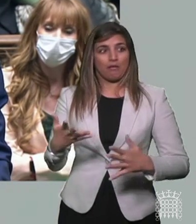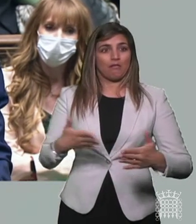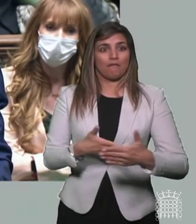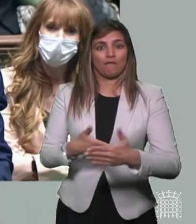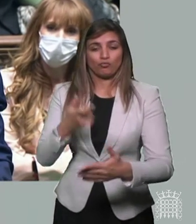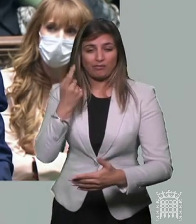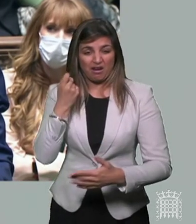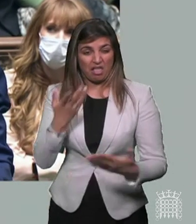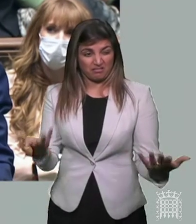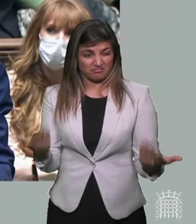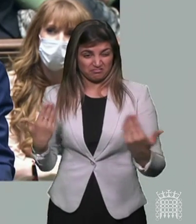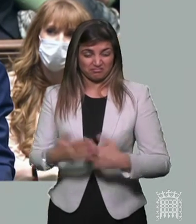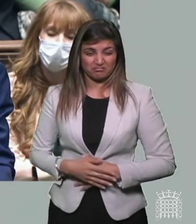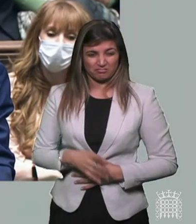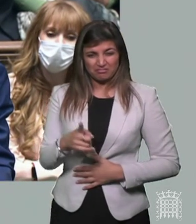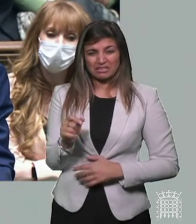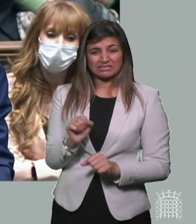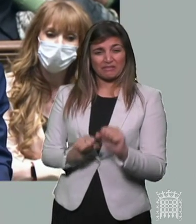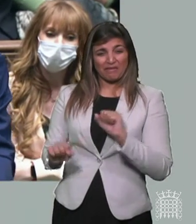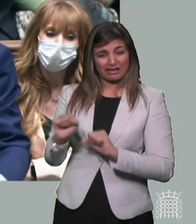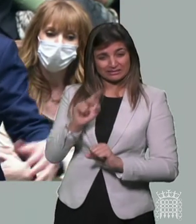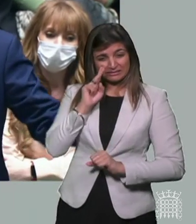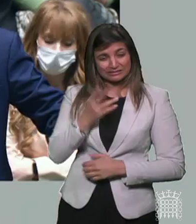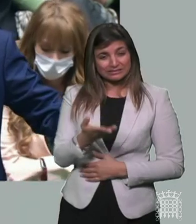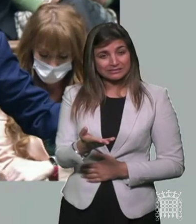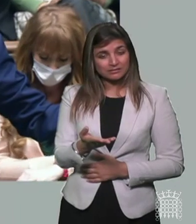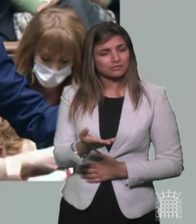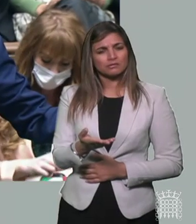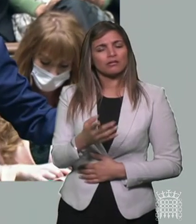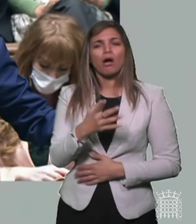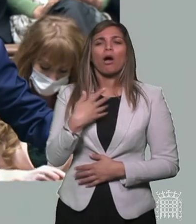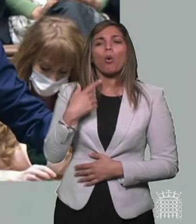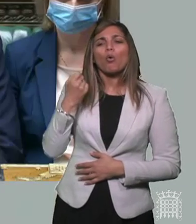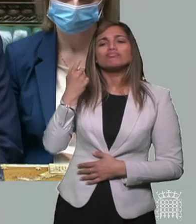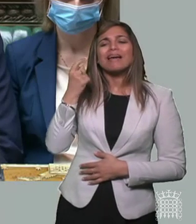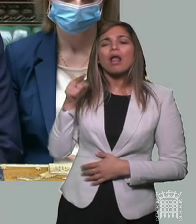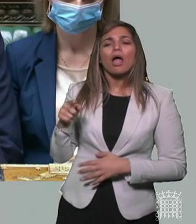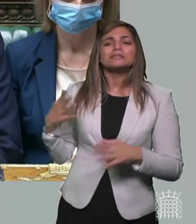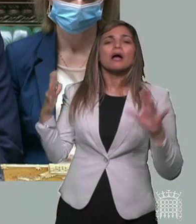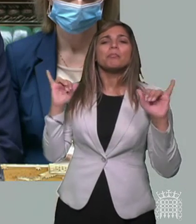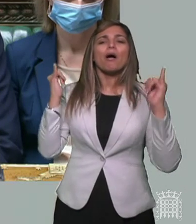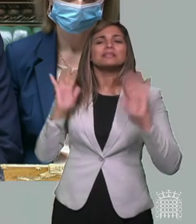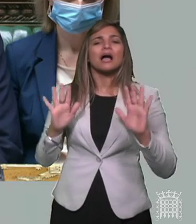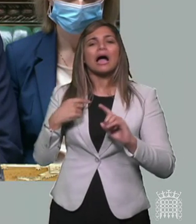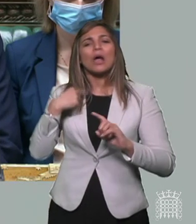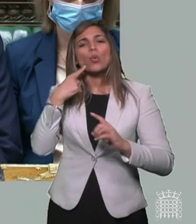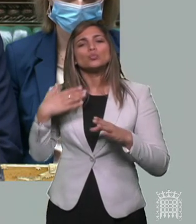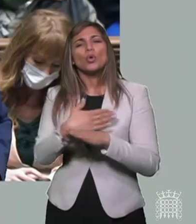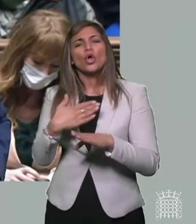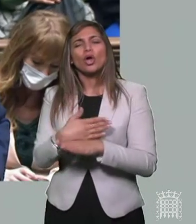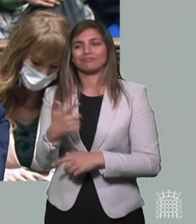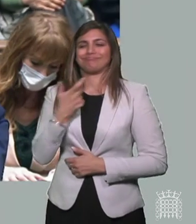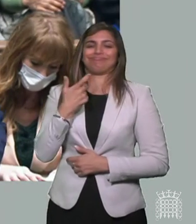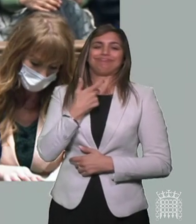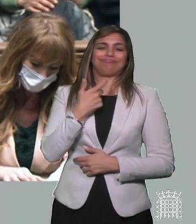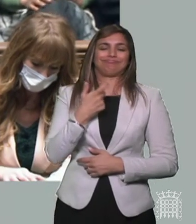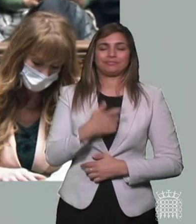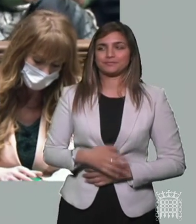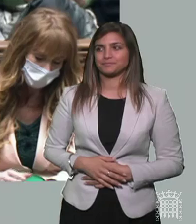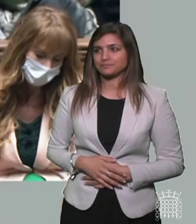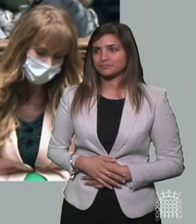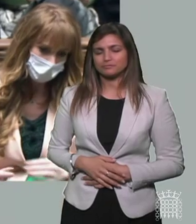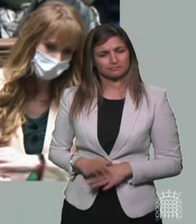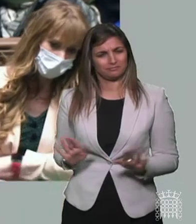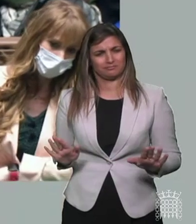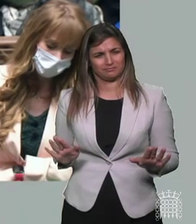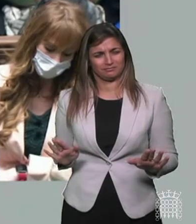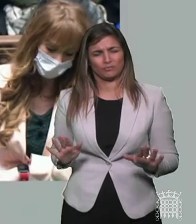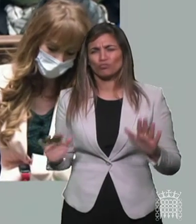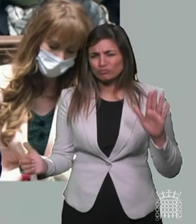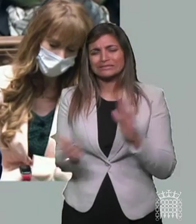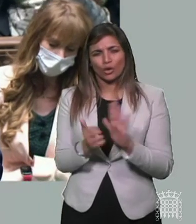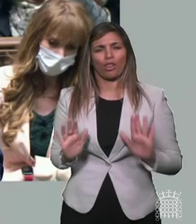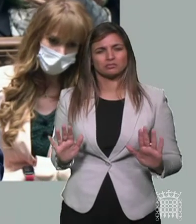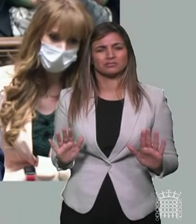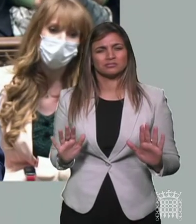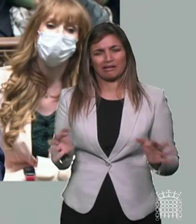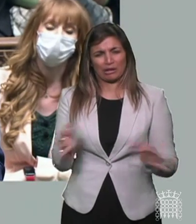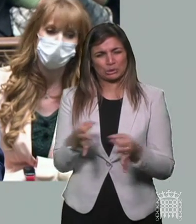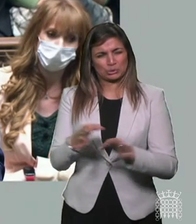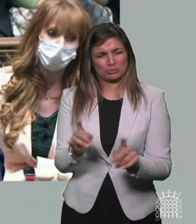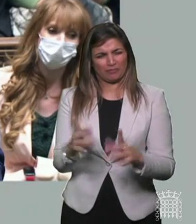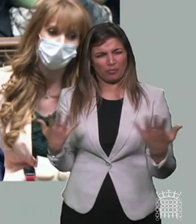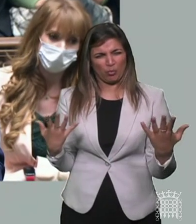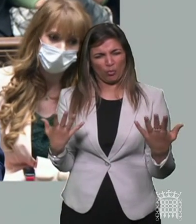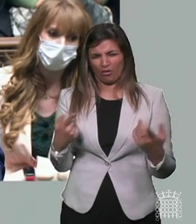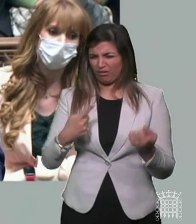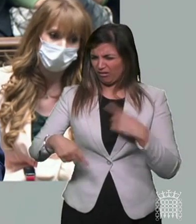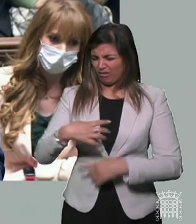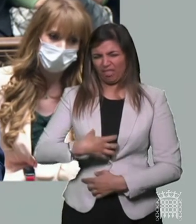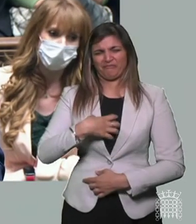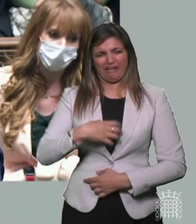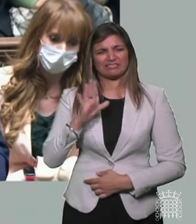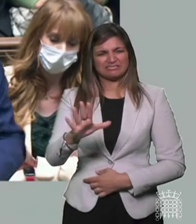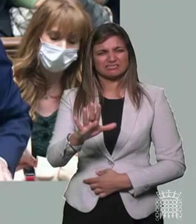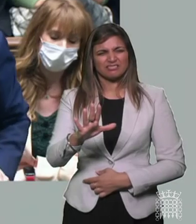The Prime Minister’s defence that he did not realise that he was at a party is so ridiculous that it is actually offensive to the British public.